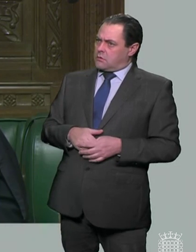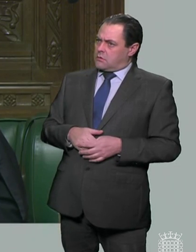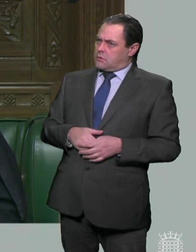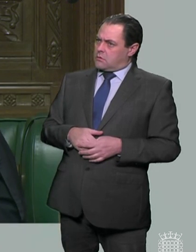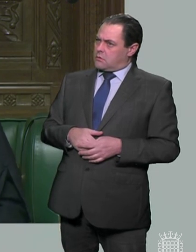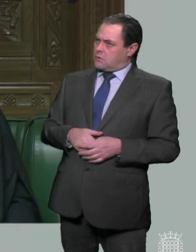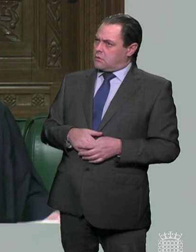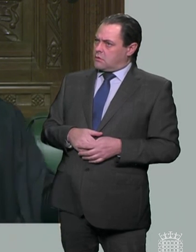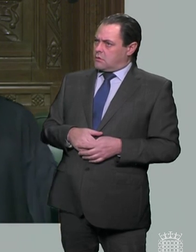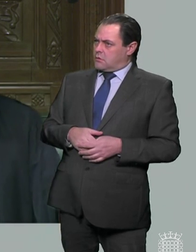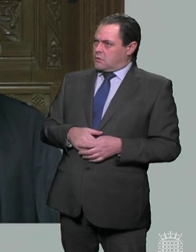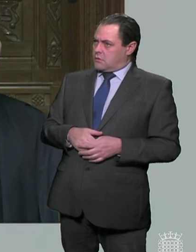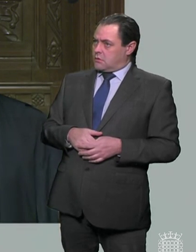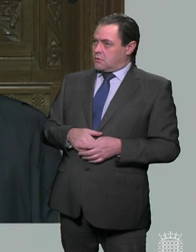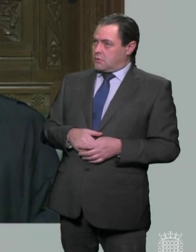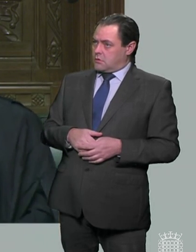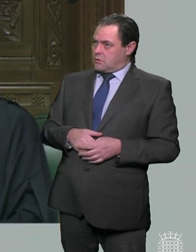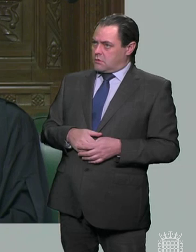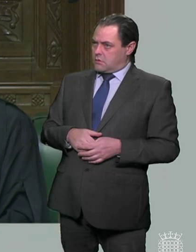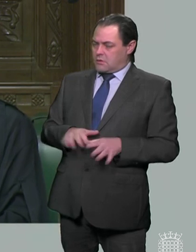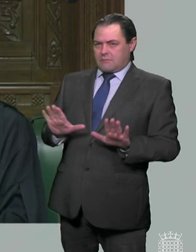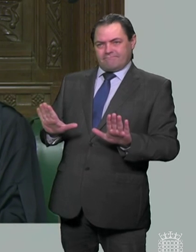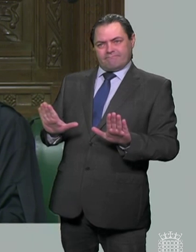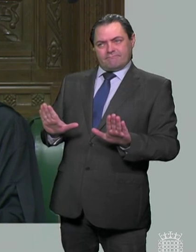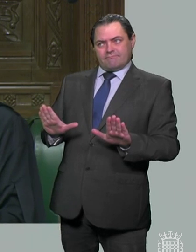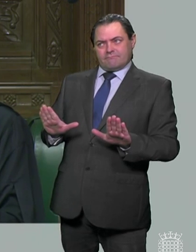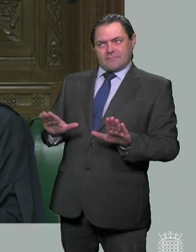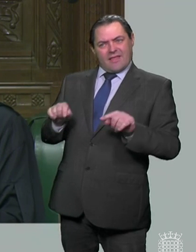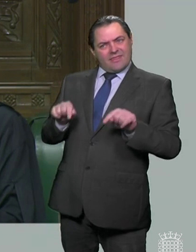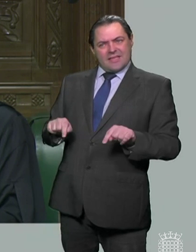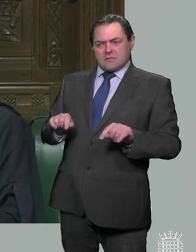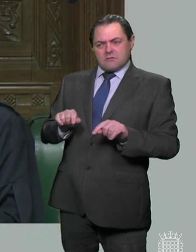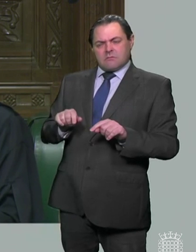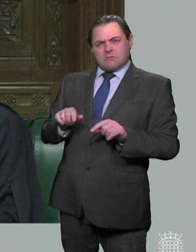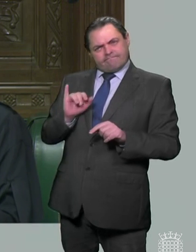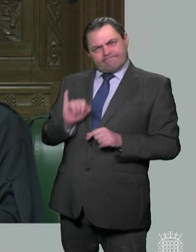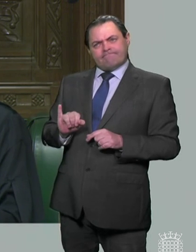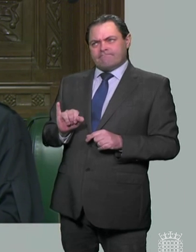Order. Mr Clarkson, Mr Francois— Order. Look, this is not good.